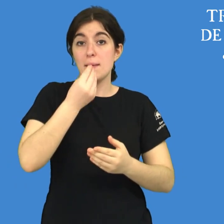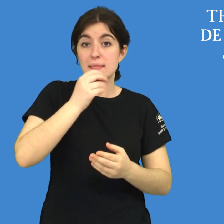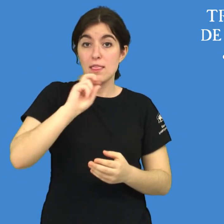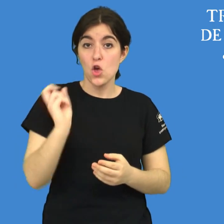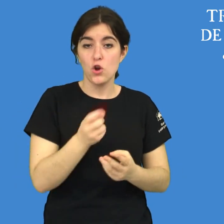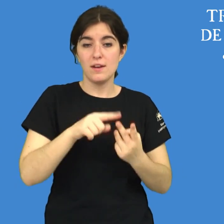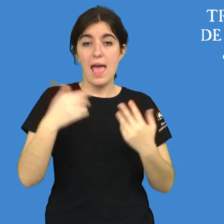etc